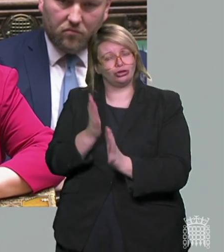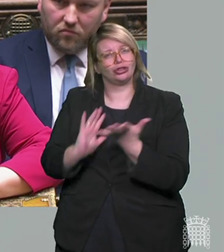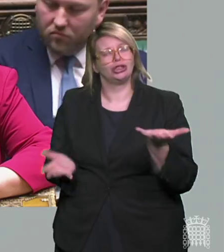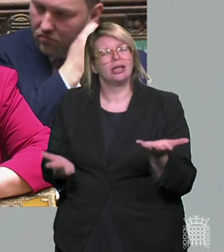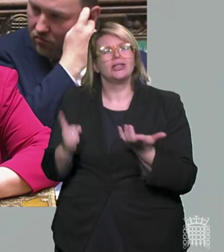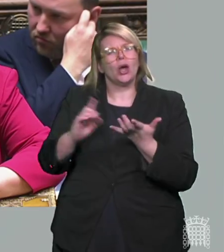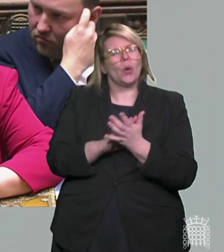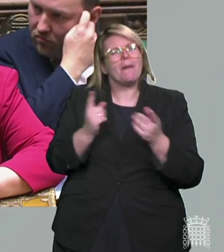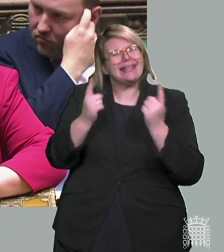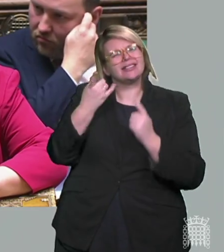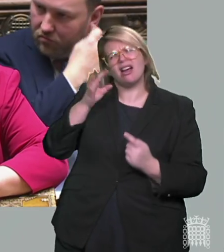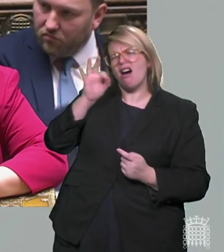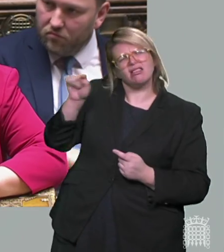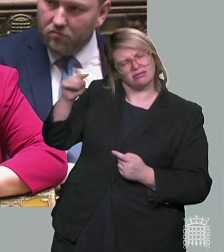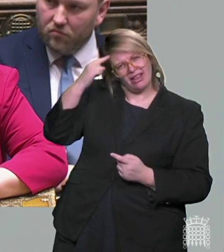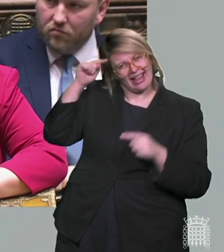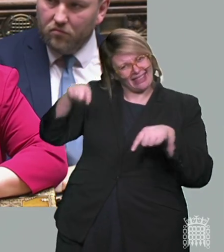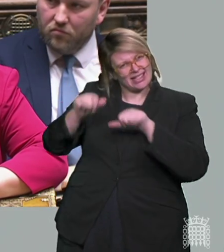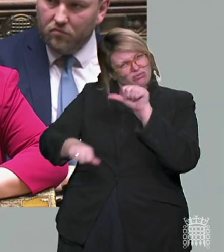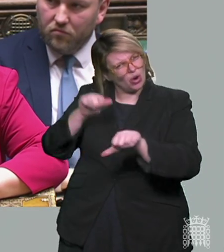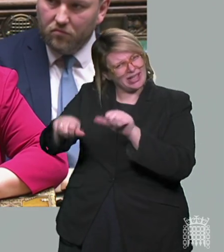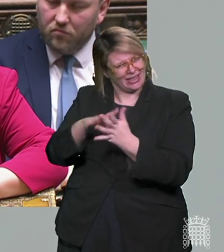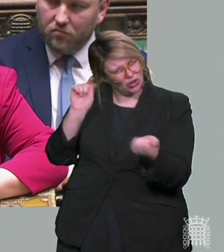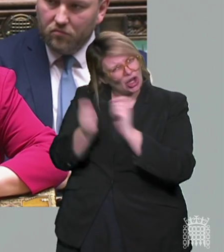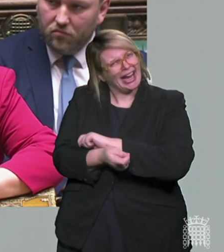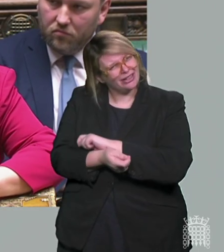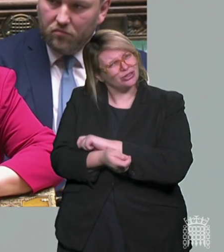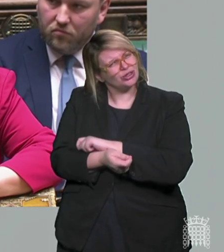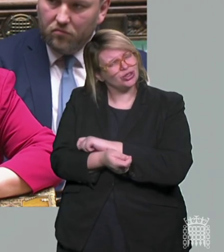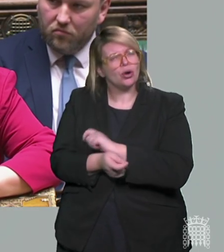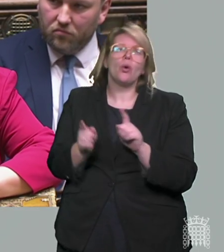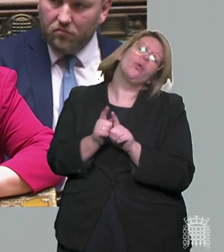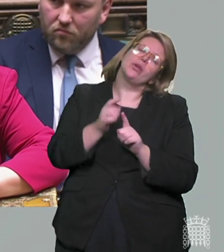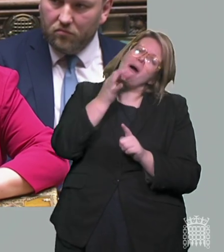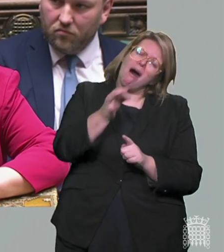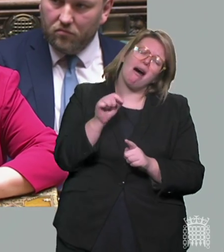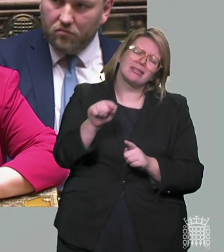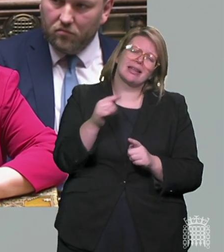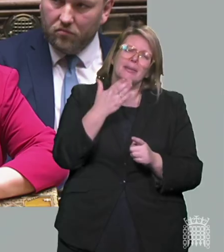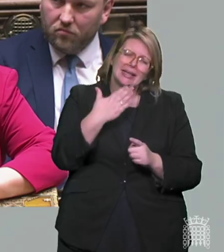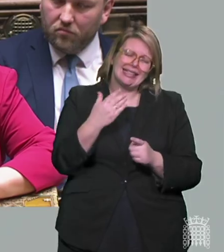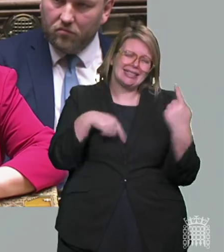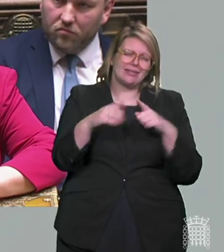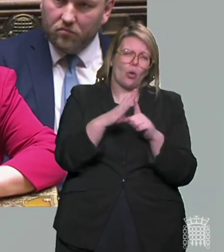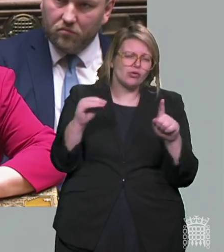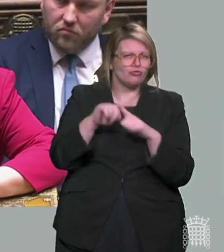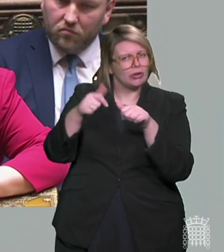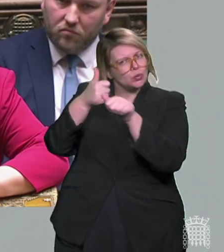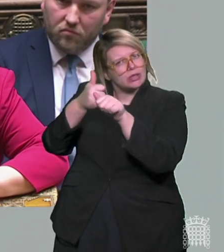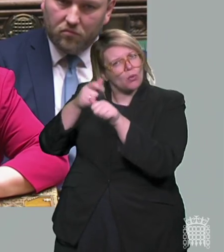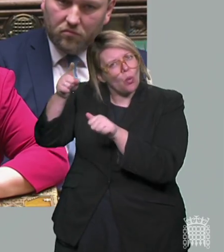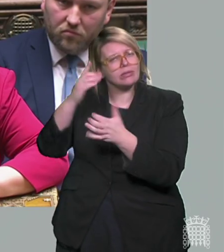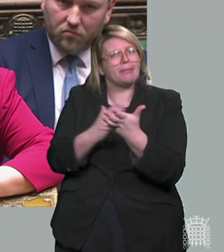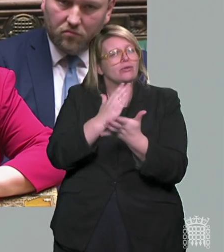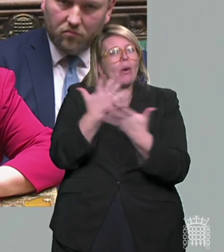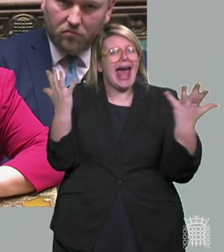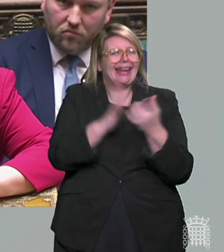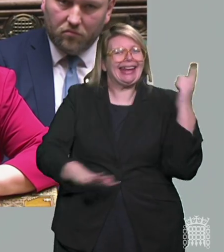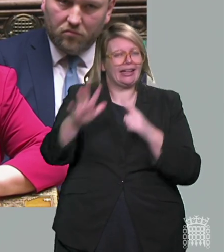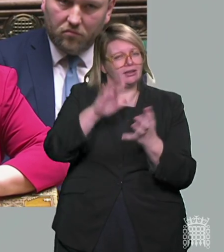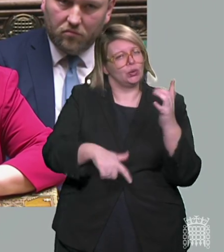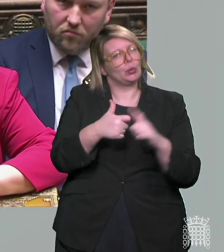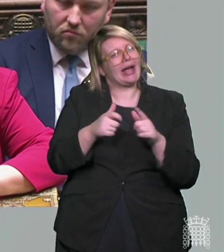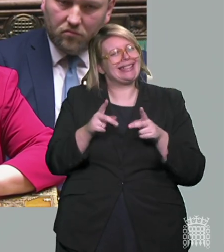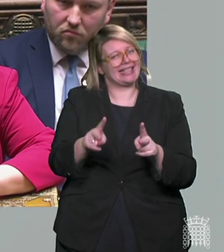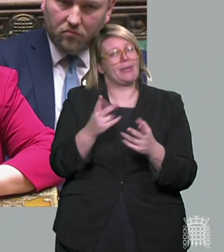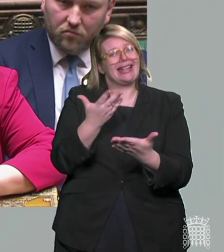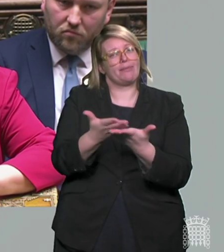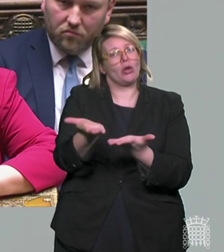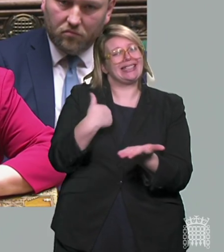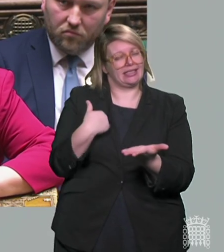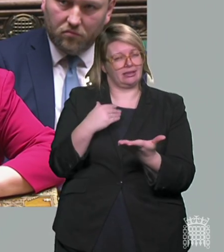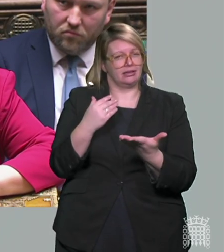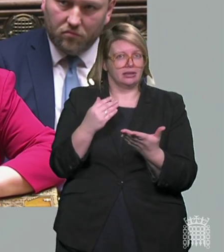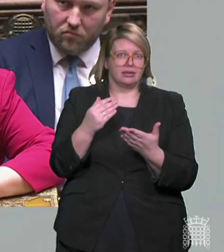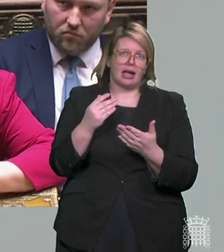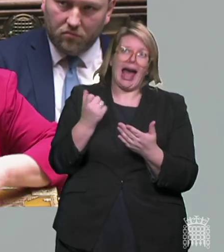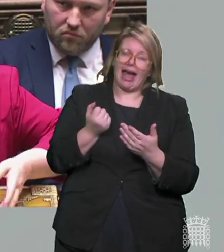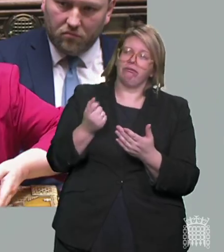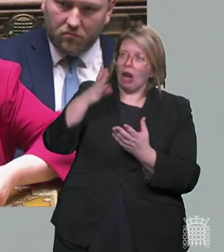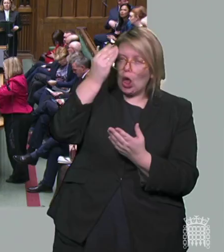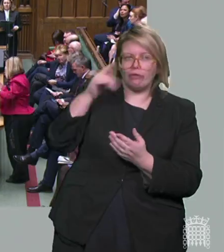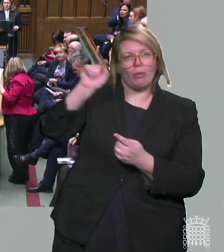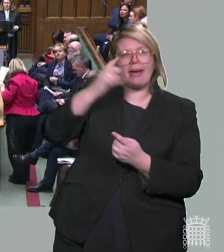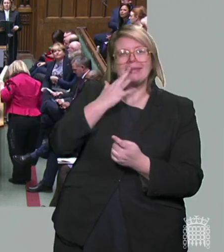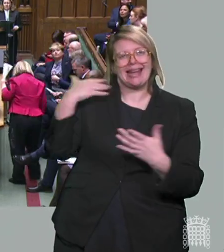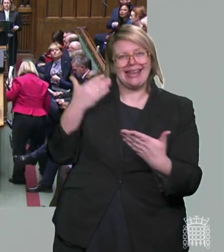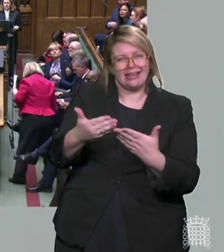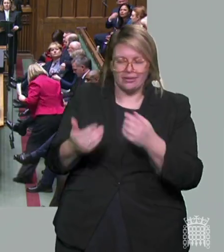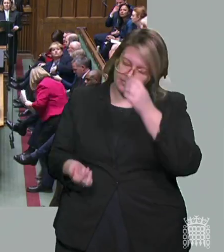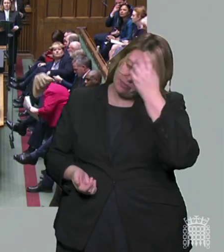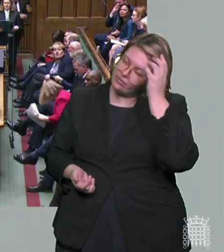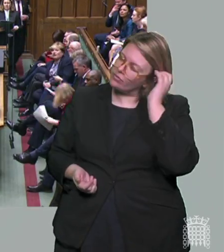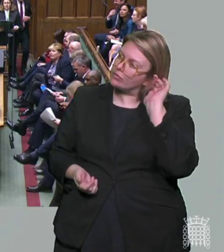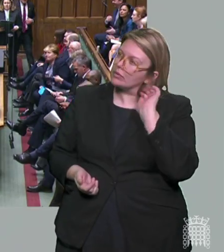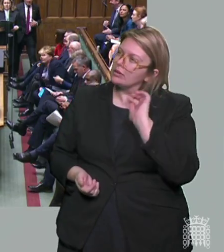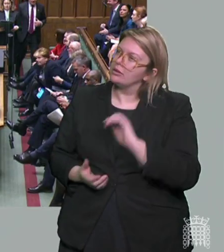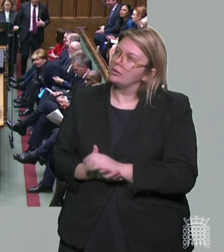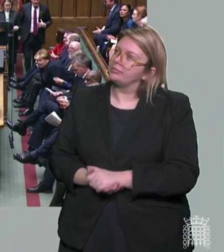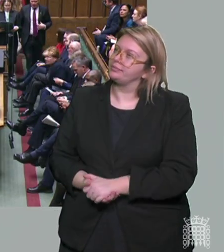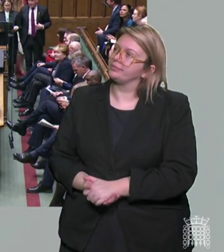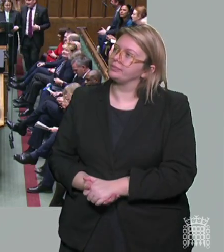Does the Minister agree that this process needs urgent reform, and will he encourage his Cabinet colleagues to make sure that any UK-wide scheme learns from the pitfalls of the Scottish Government process?